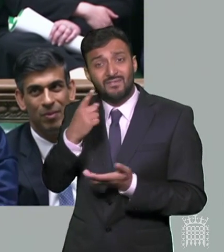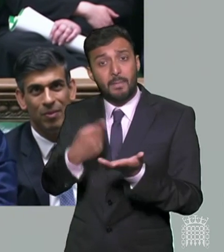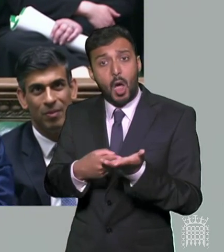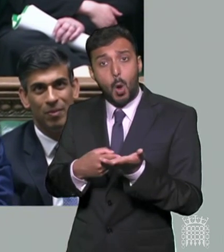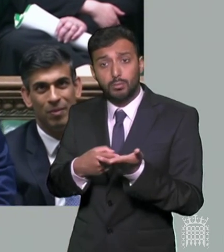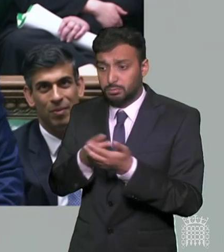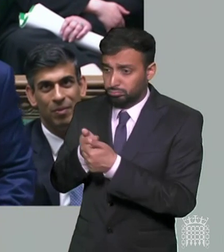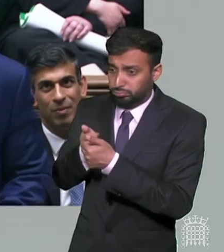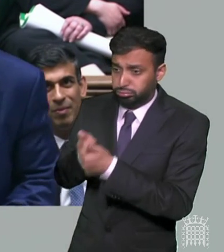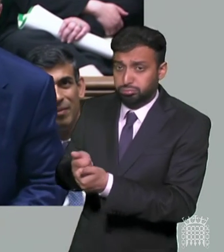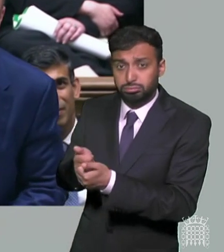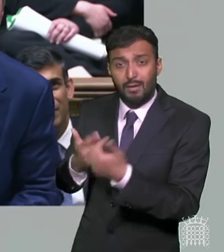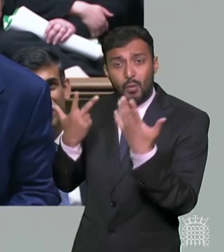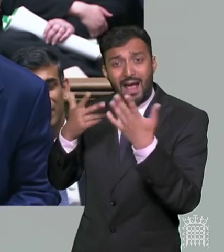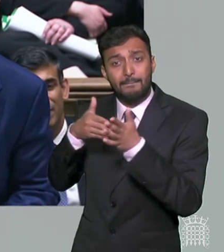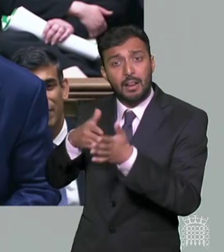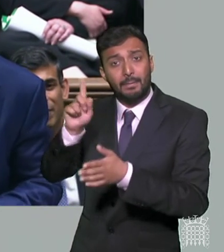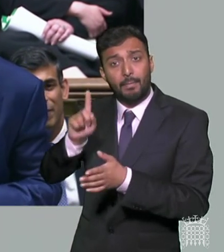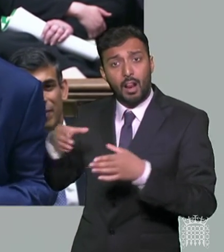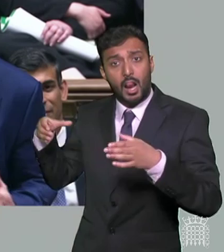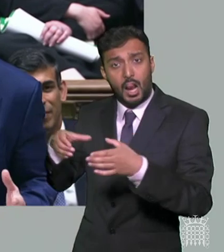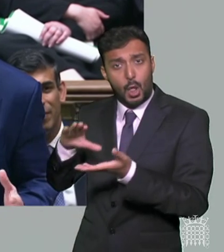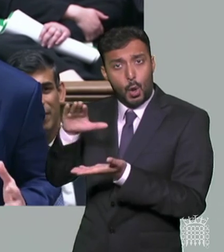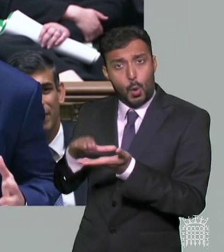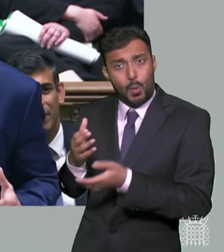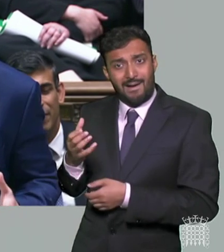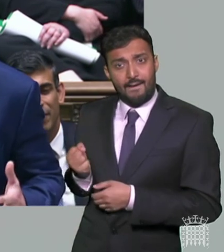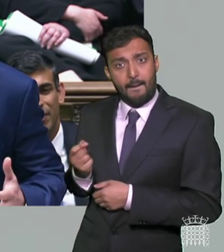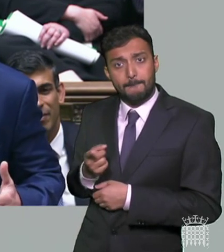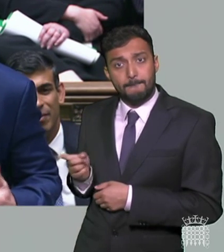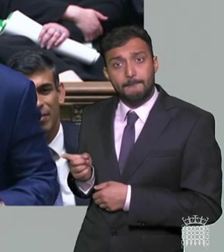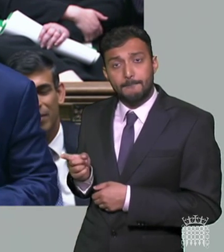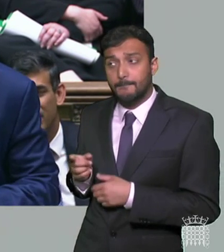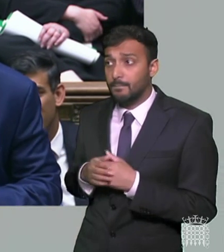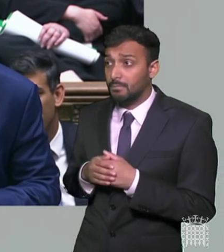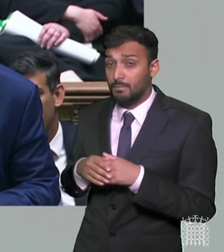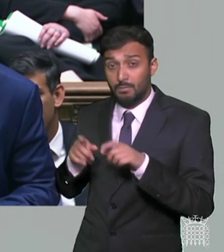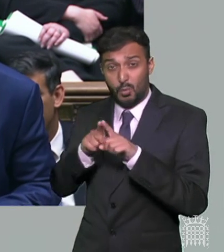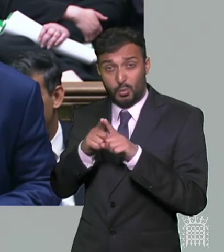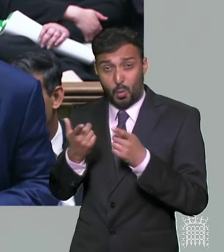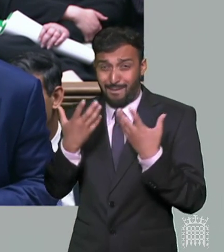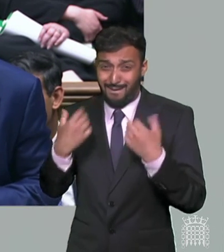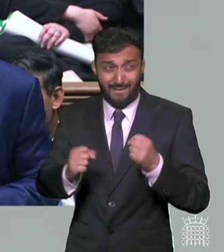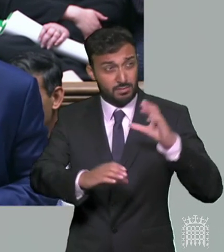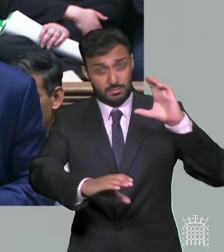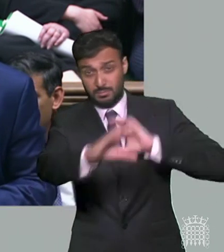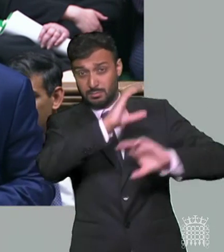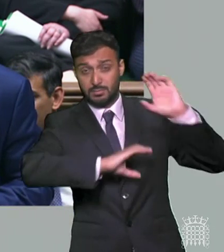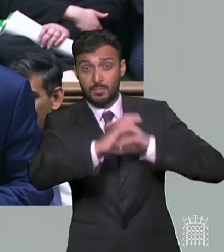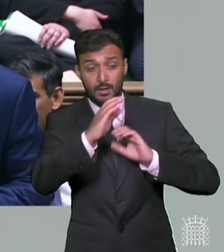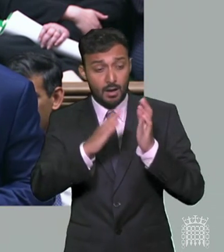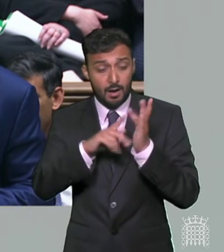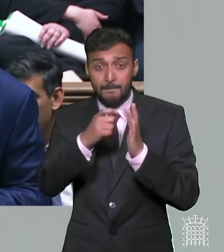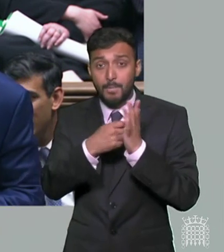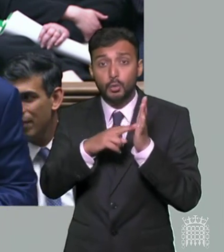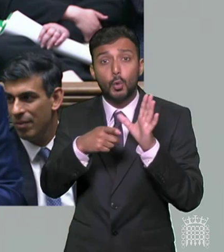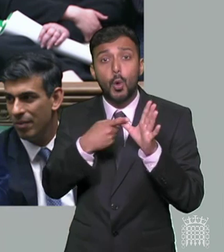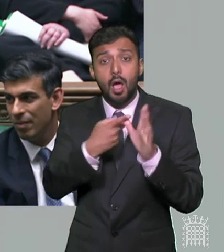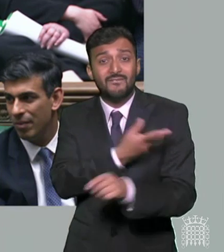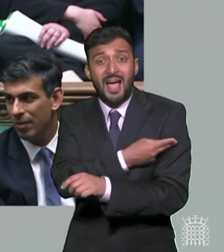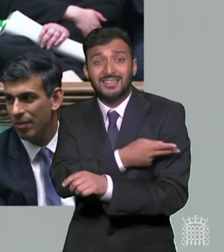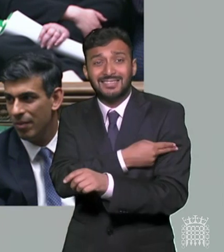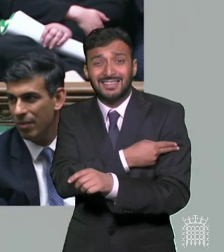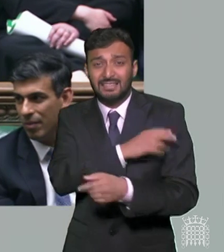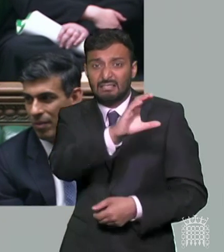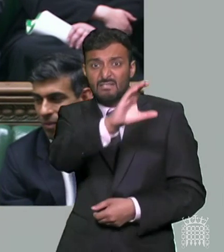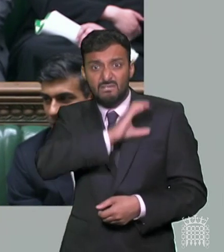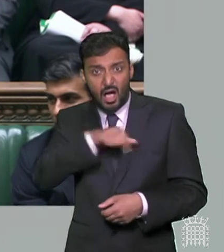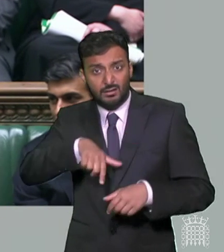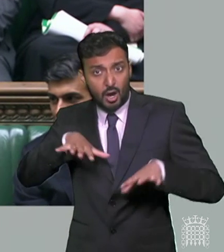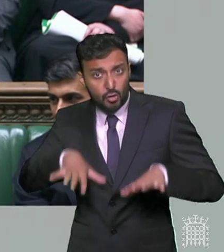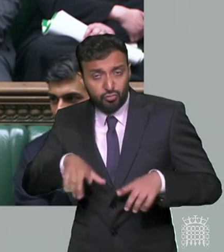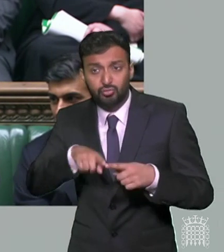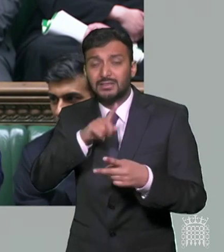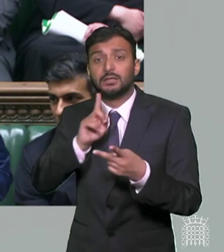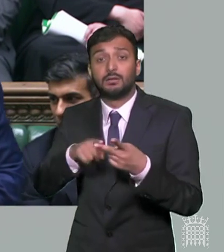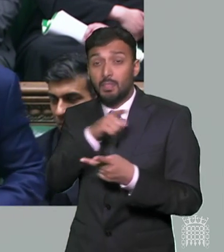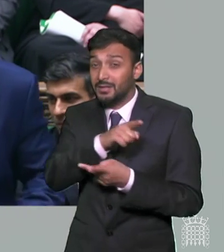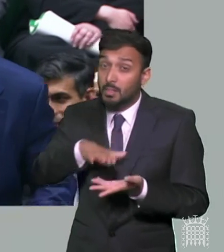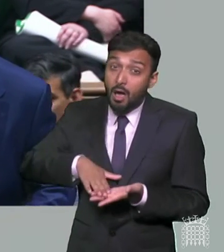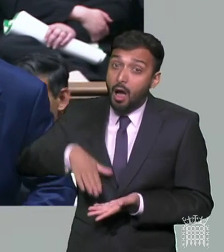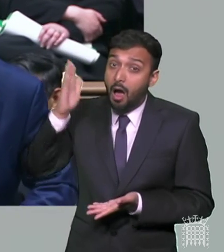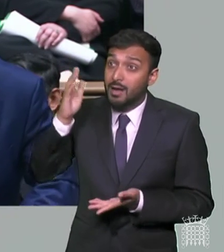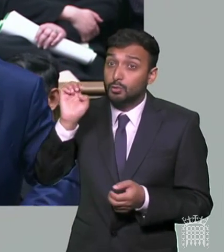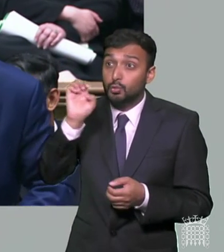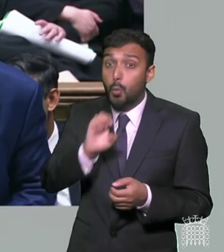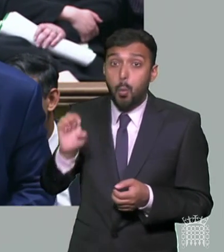the lowest incomes and with, frankly, record levels of investment coming into this country, from the £1 billion by Moderna for vaccines to the highest level of tech investment in Europe, according to Atomico.